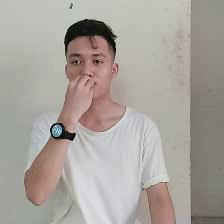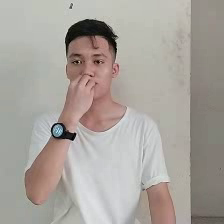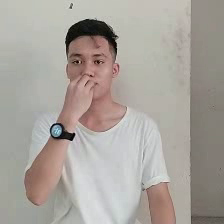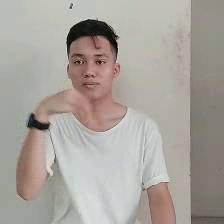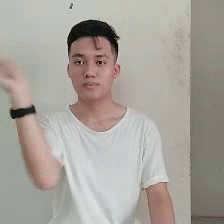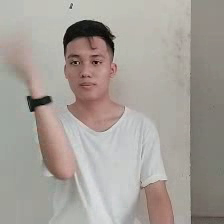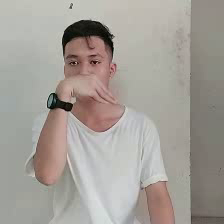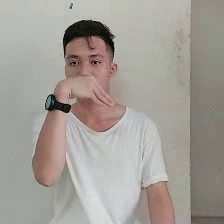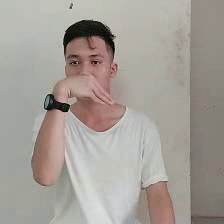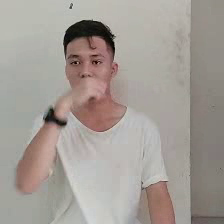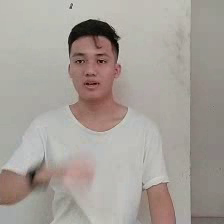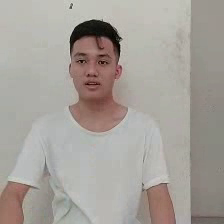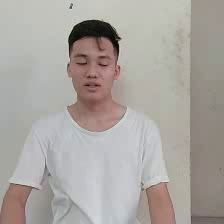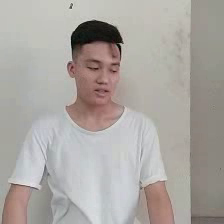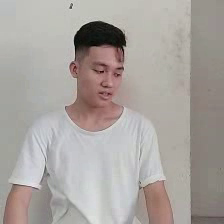Nói xấu